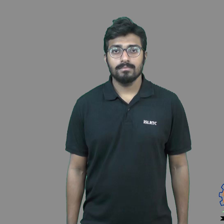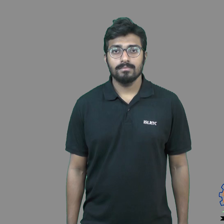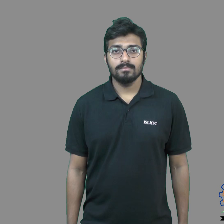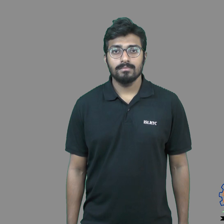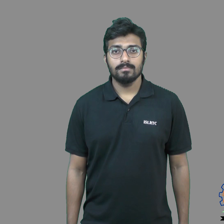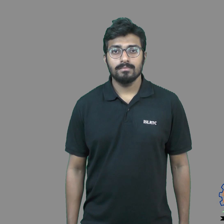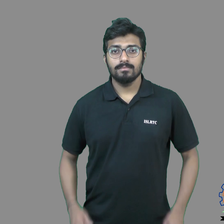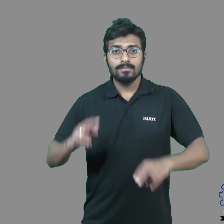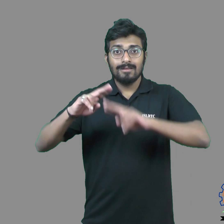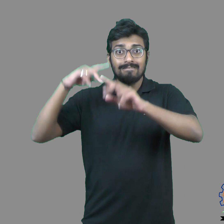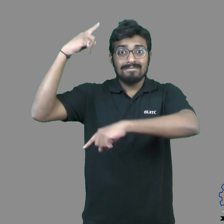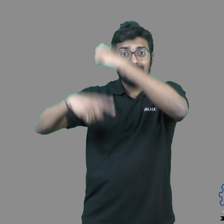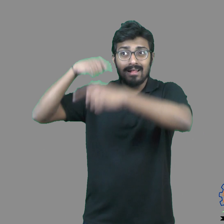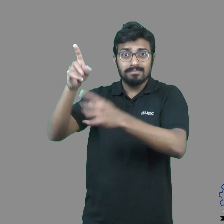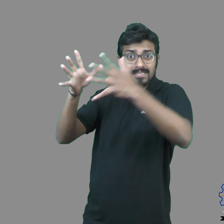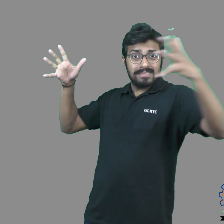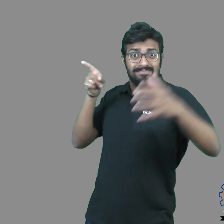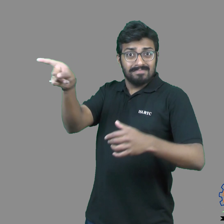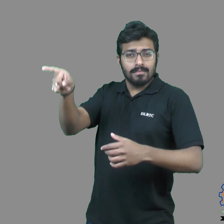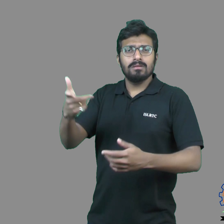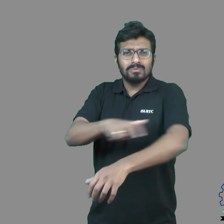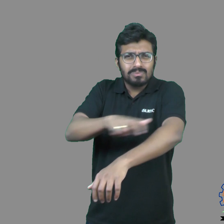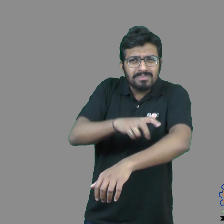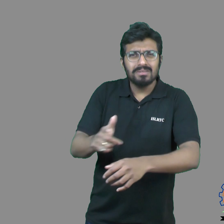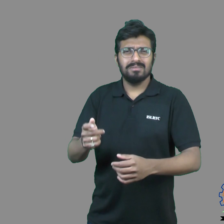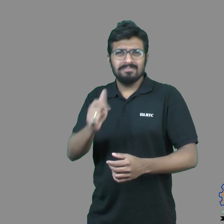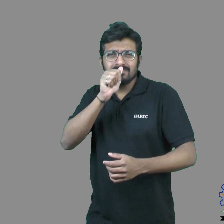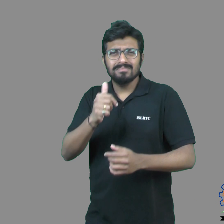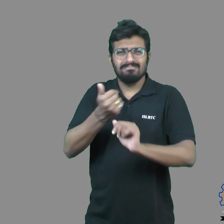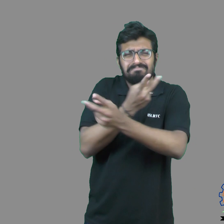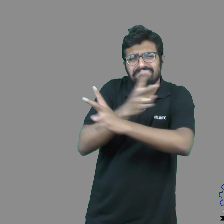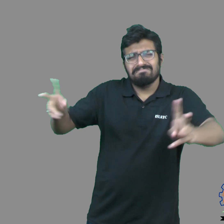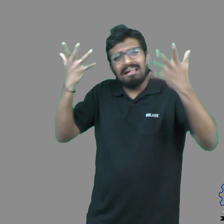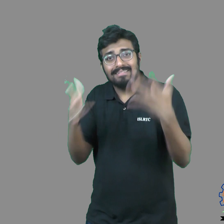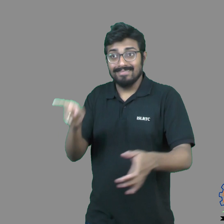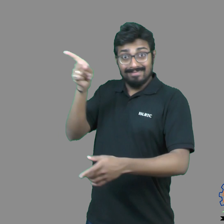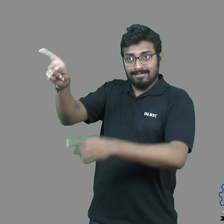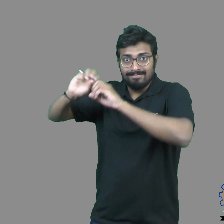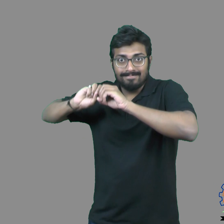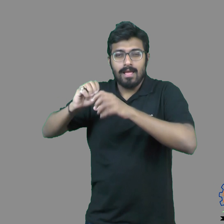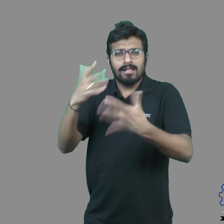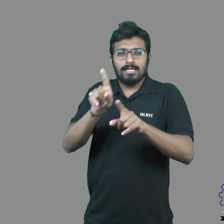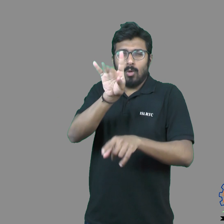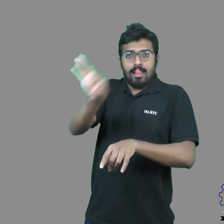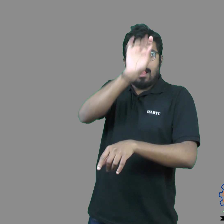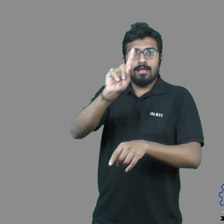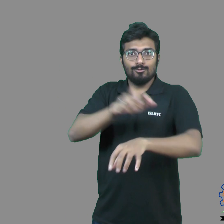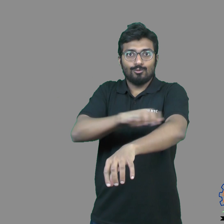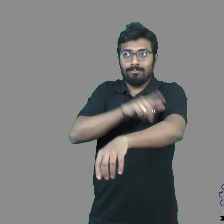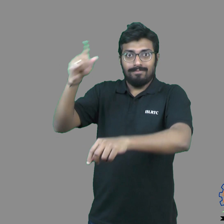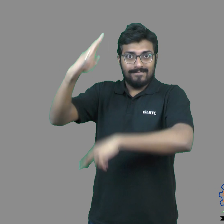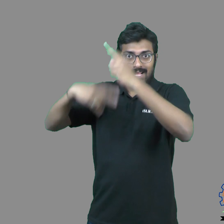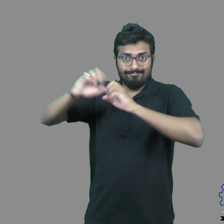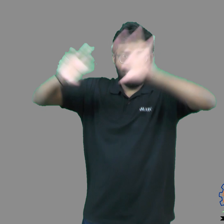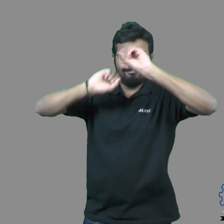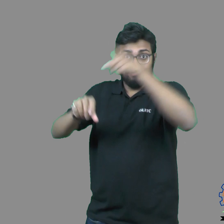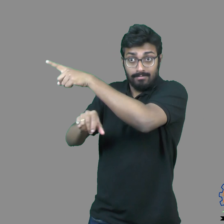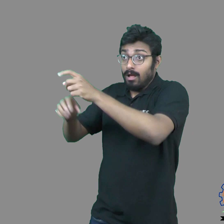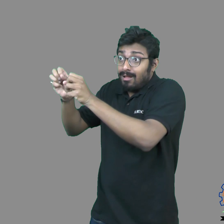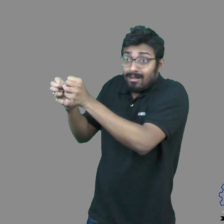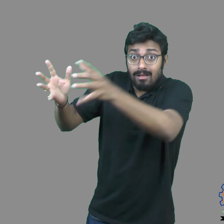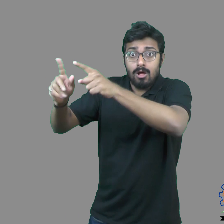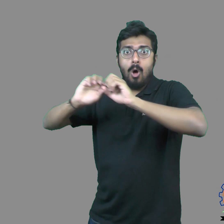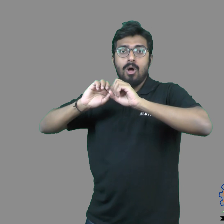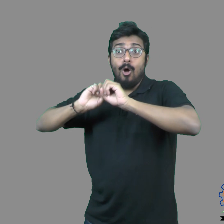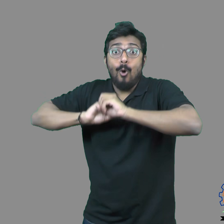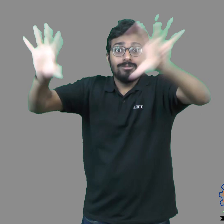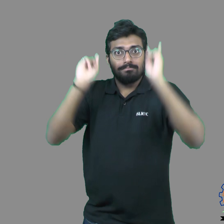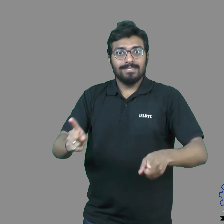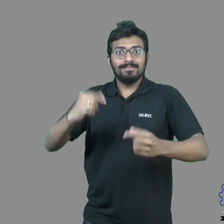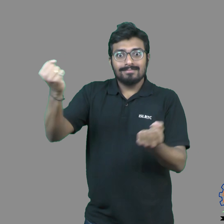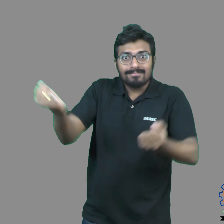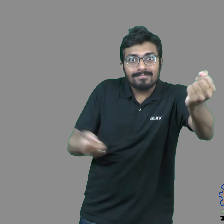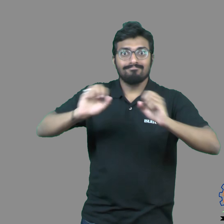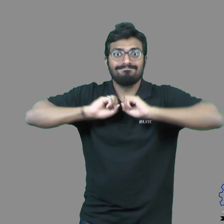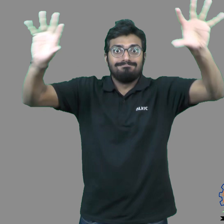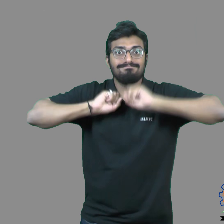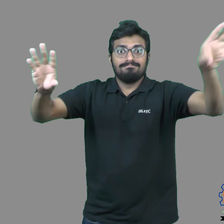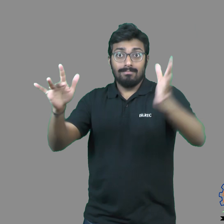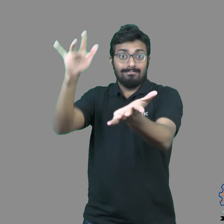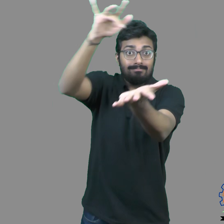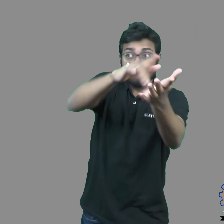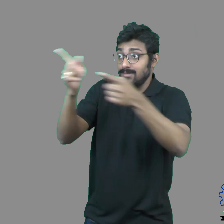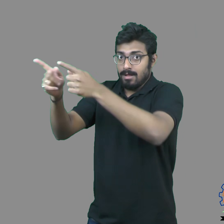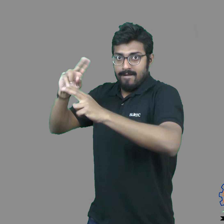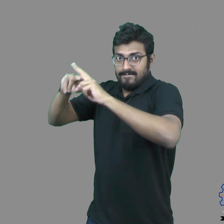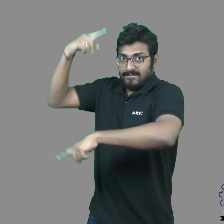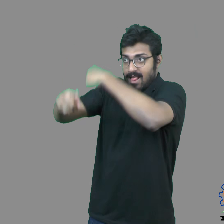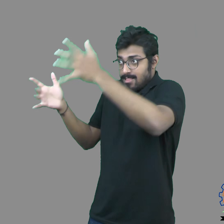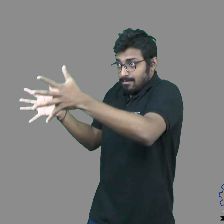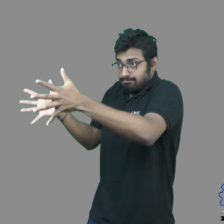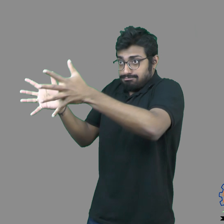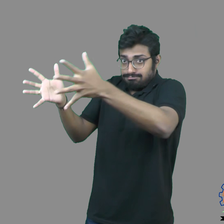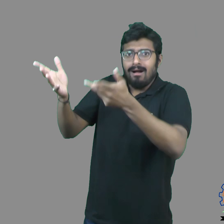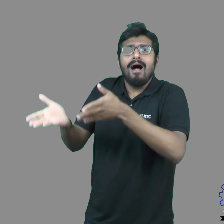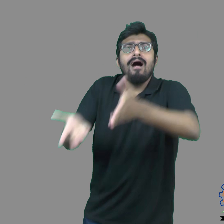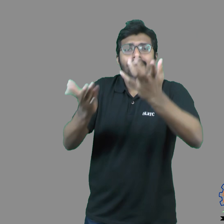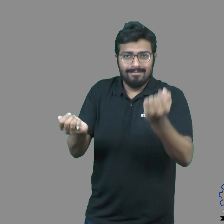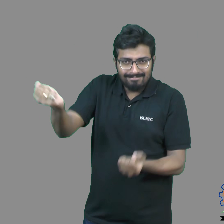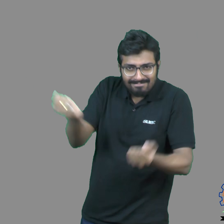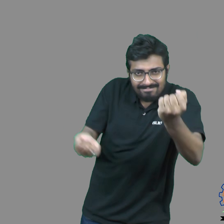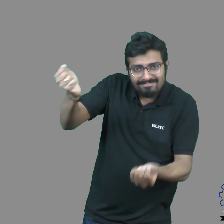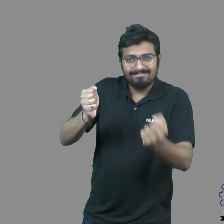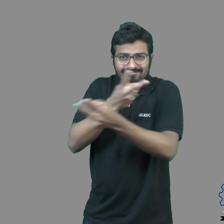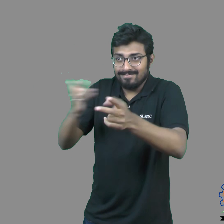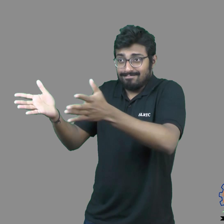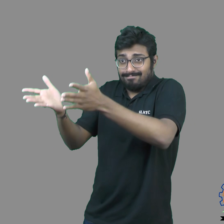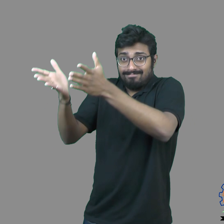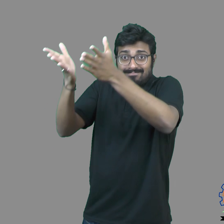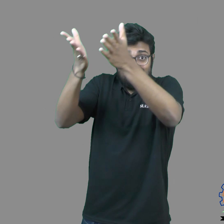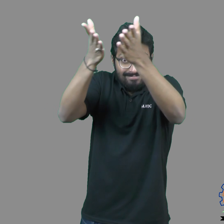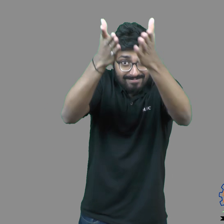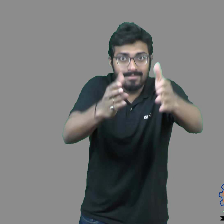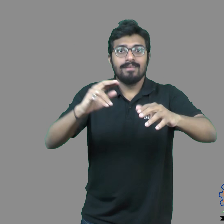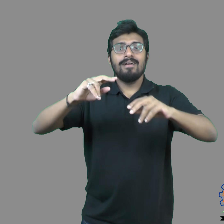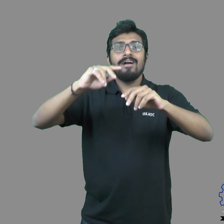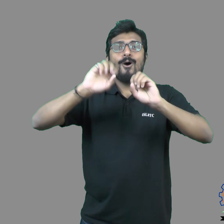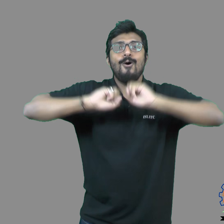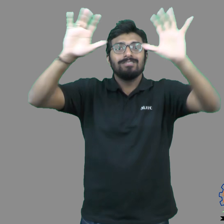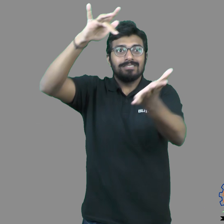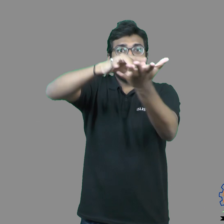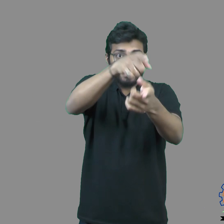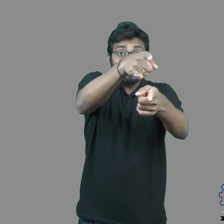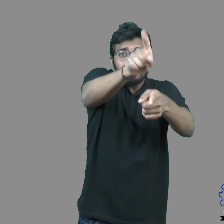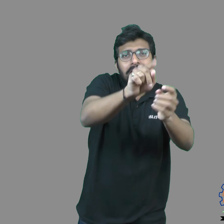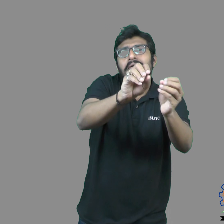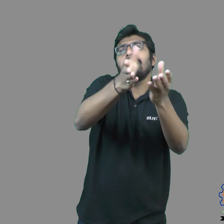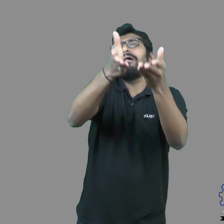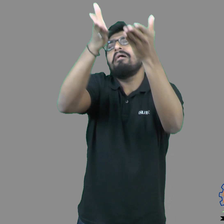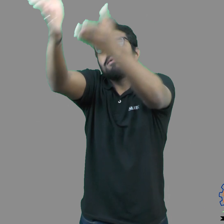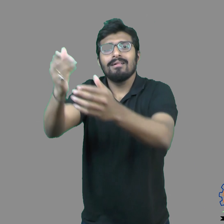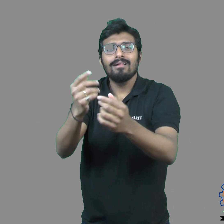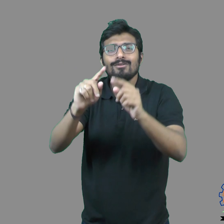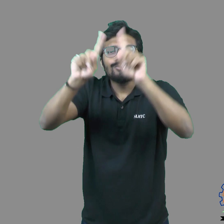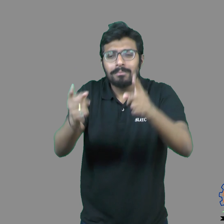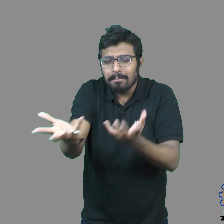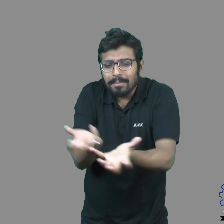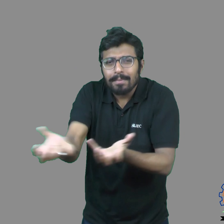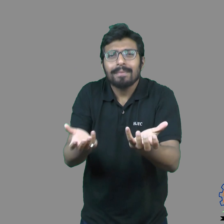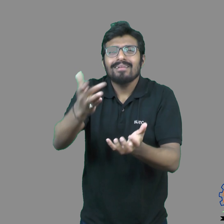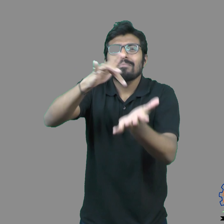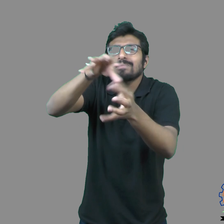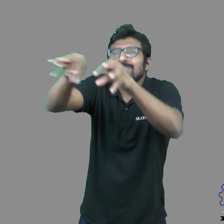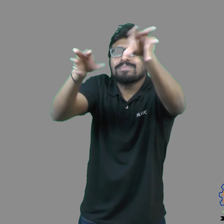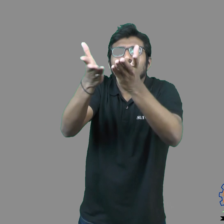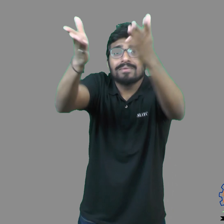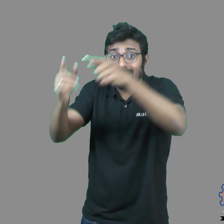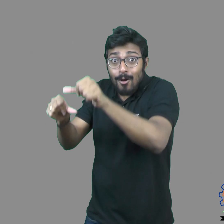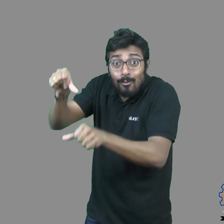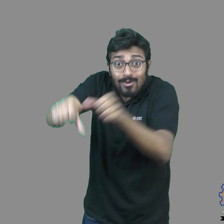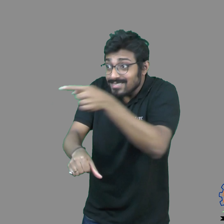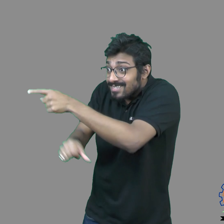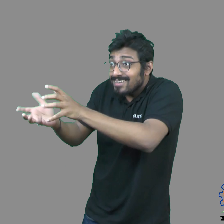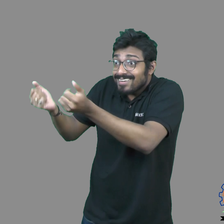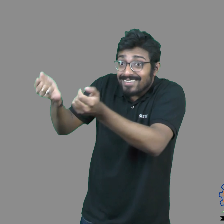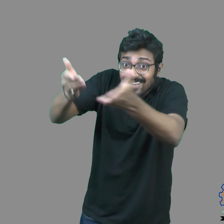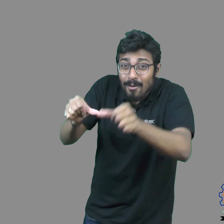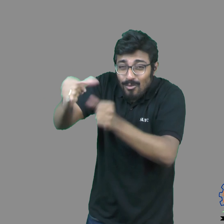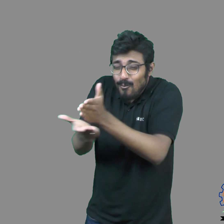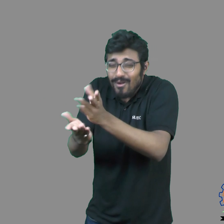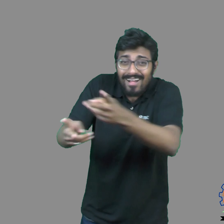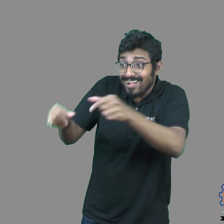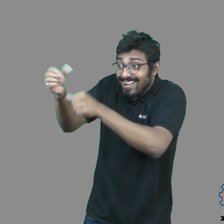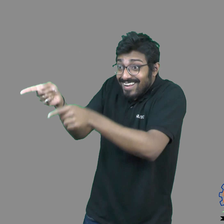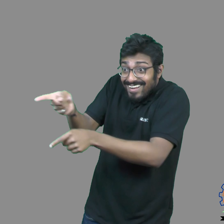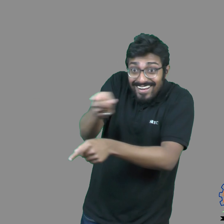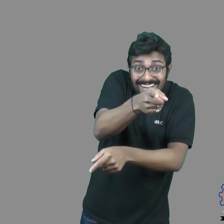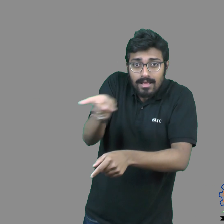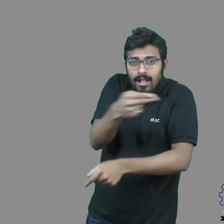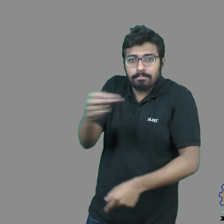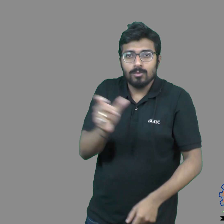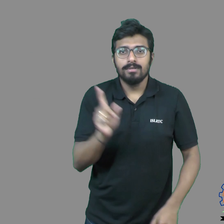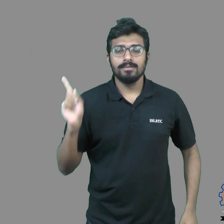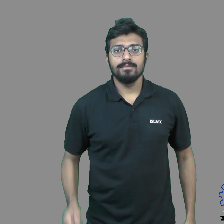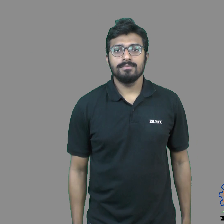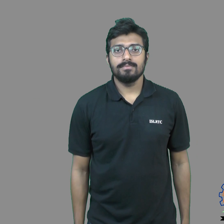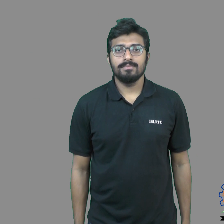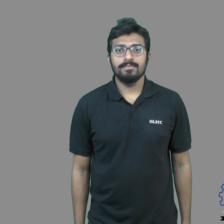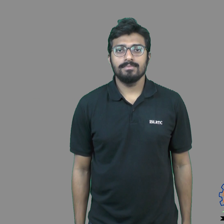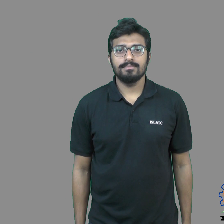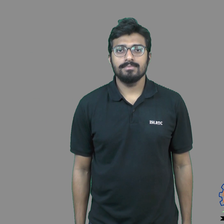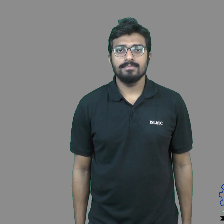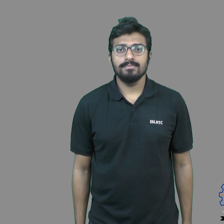Downstream